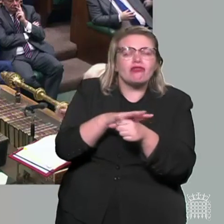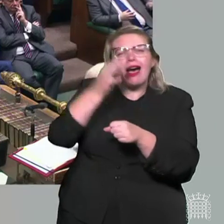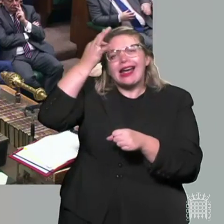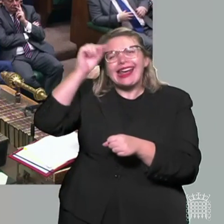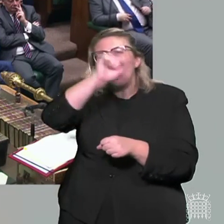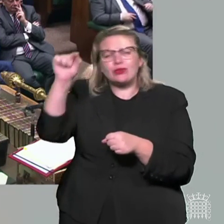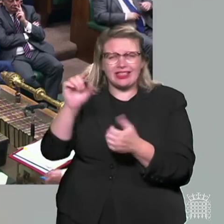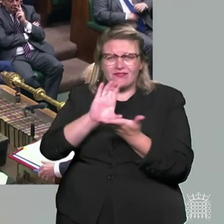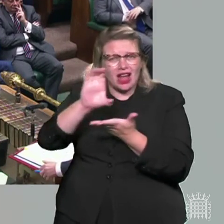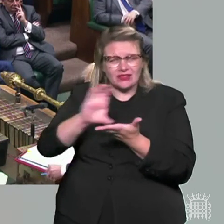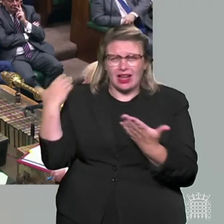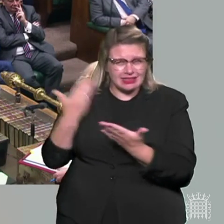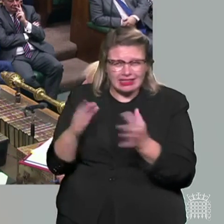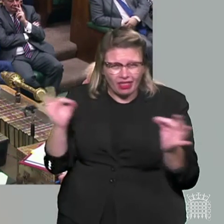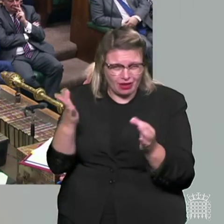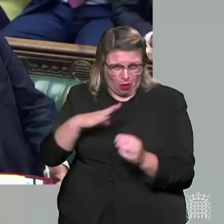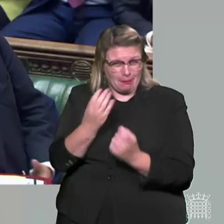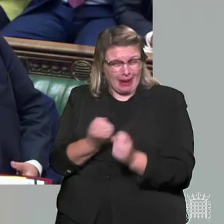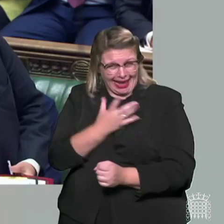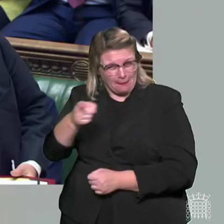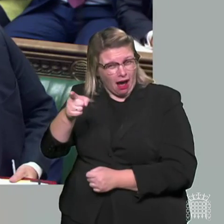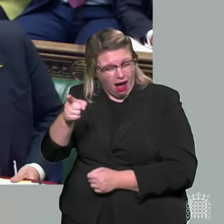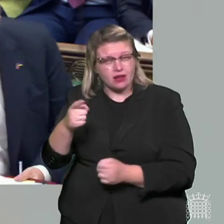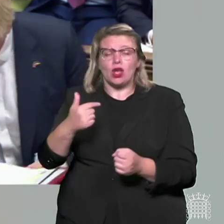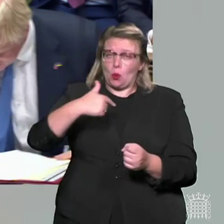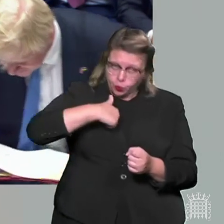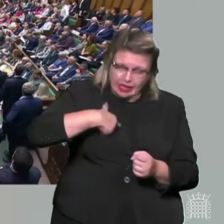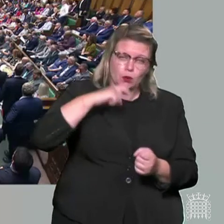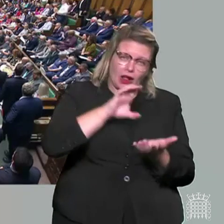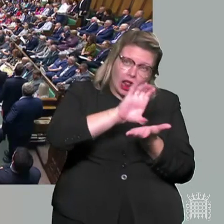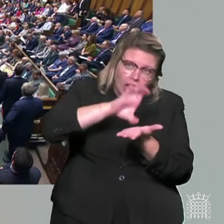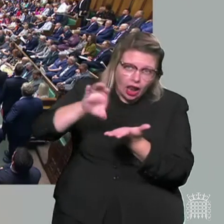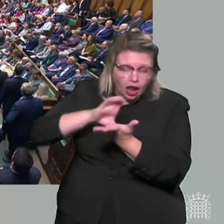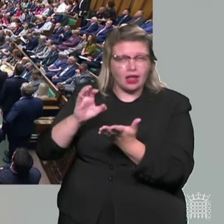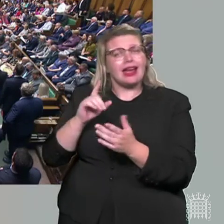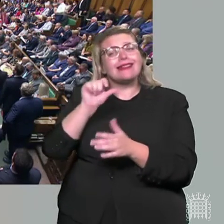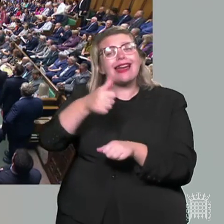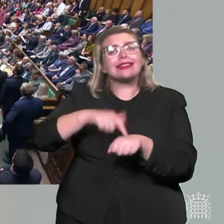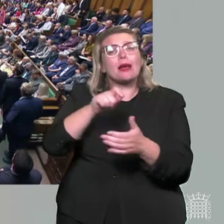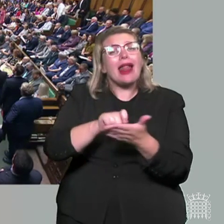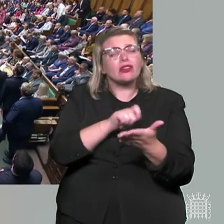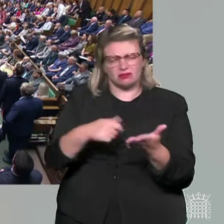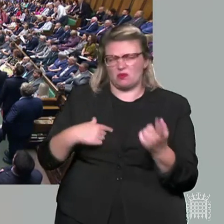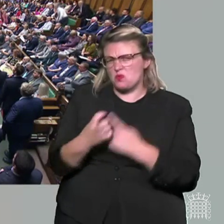That is what the Conservatives are going to do, and that is why we are going to win again.